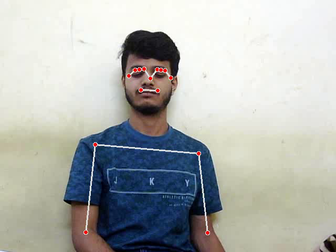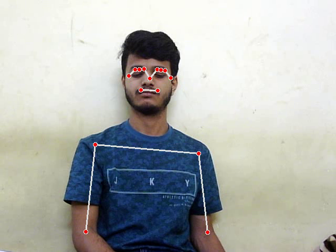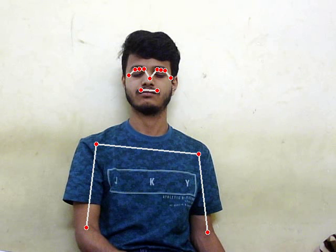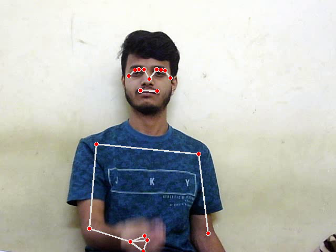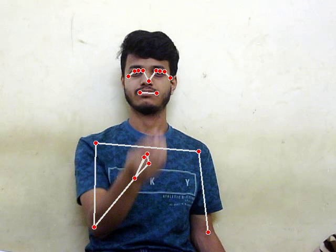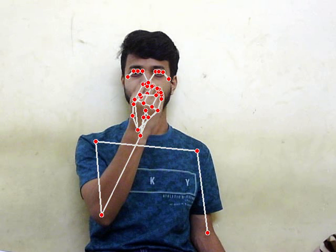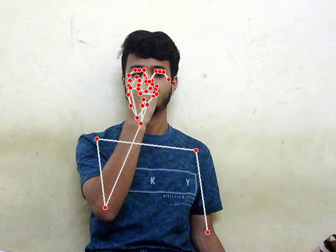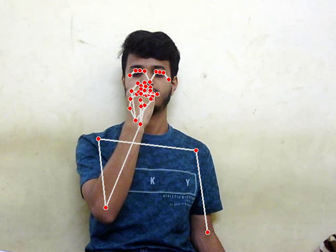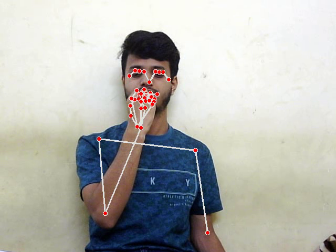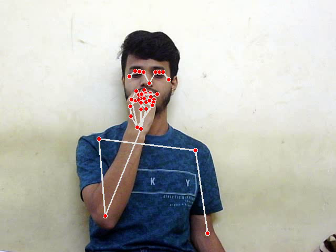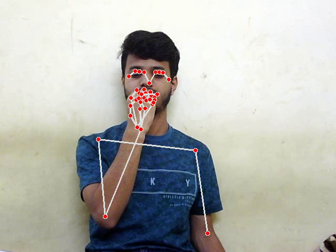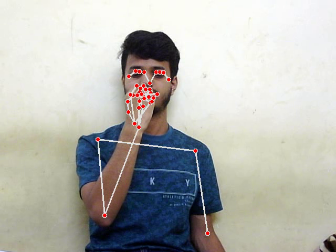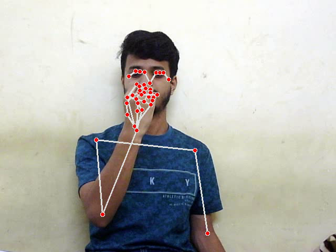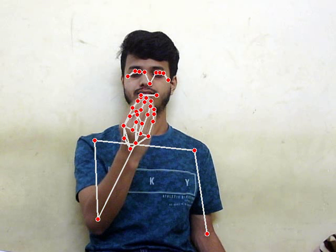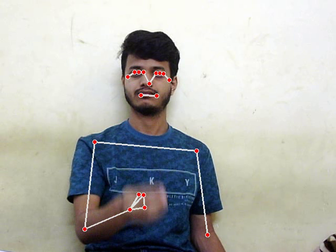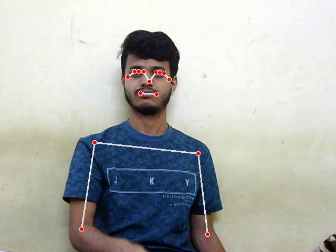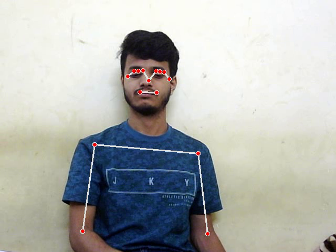eat